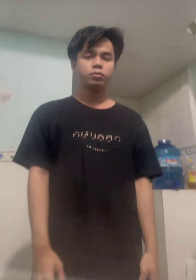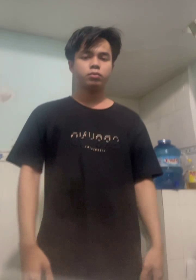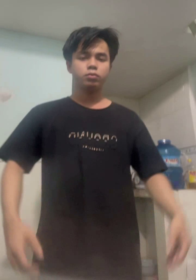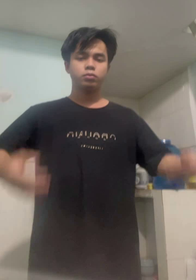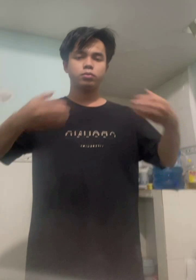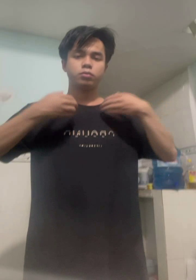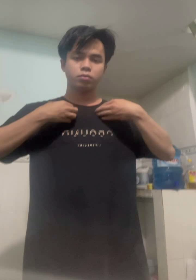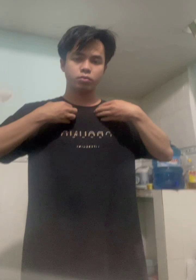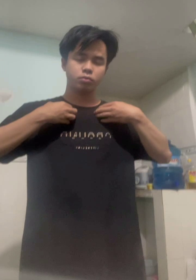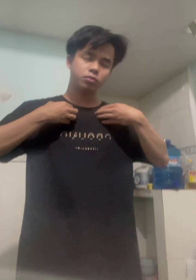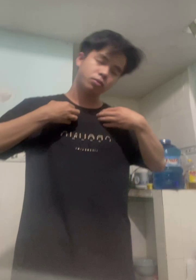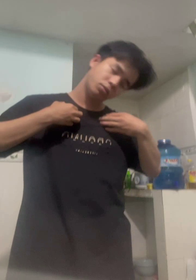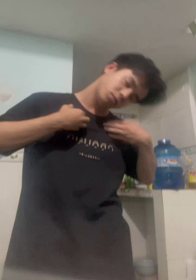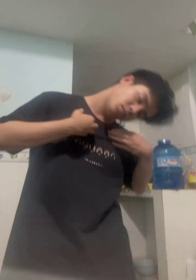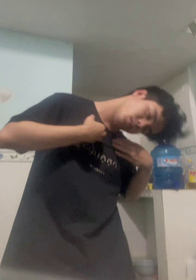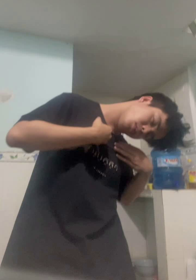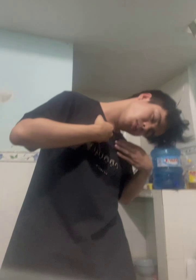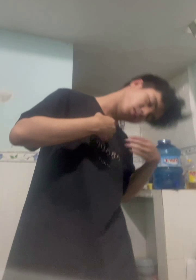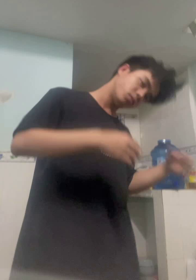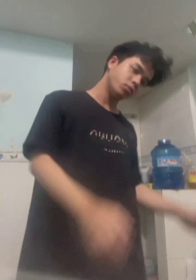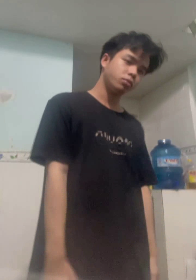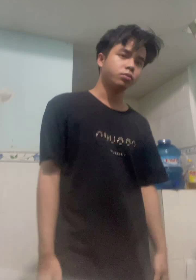met moi